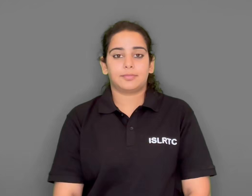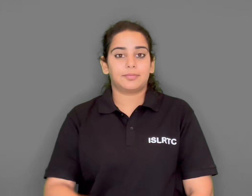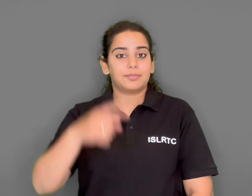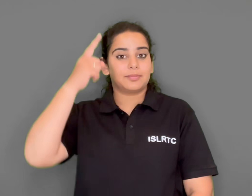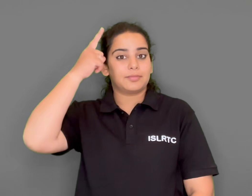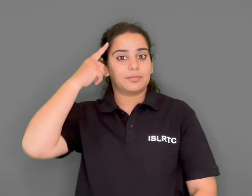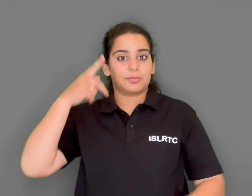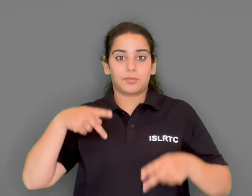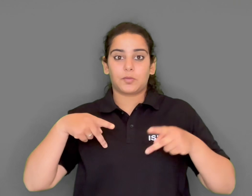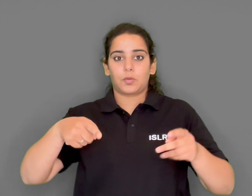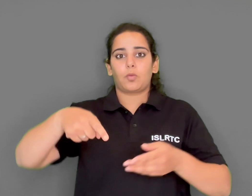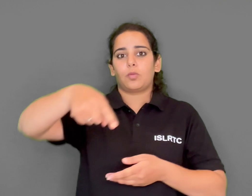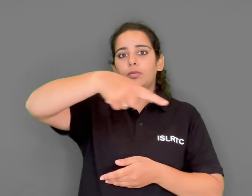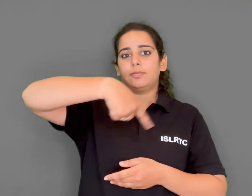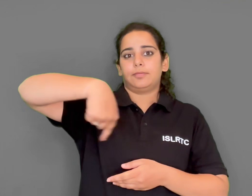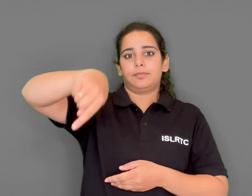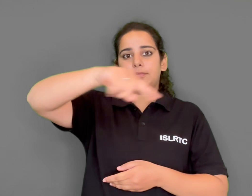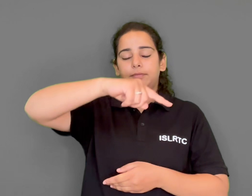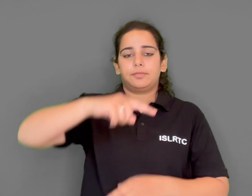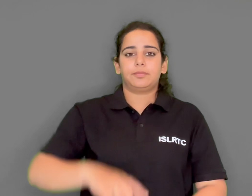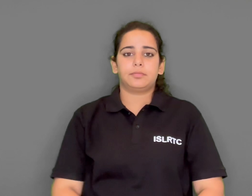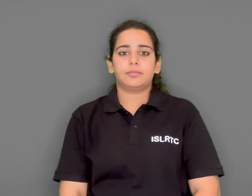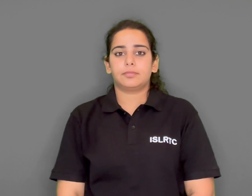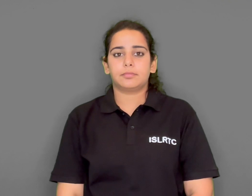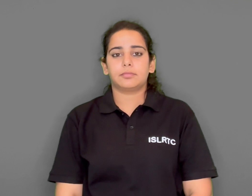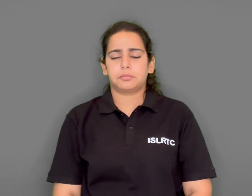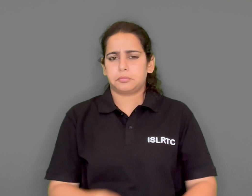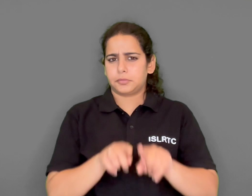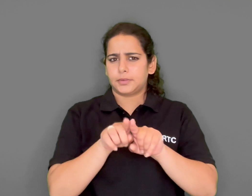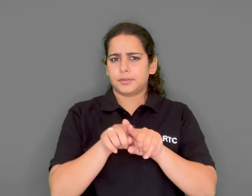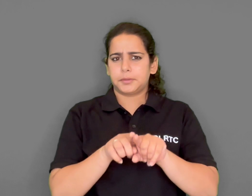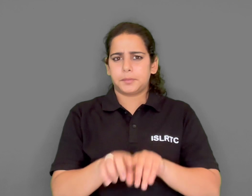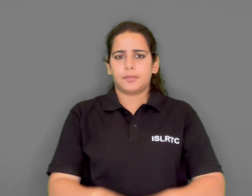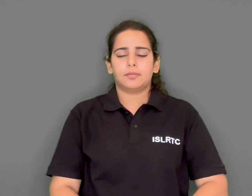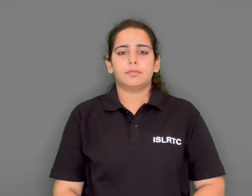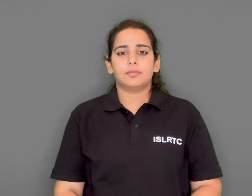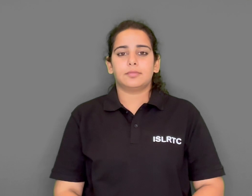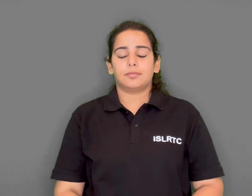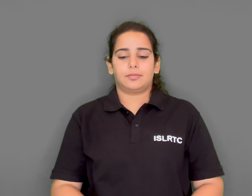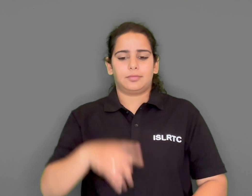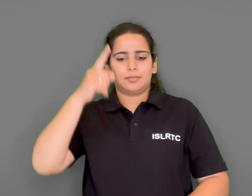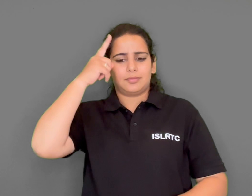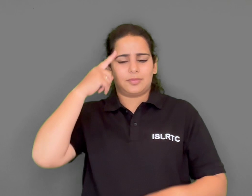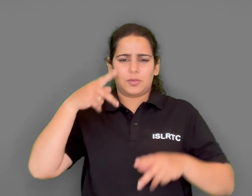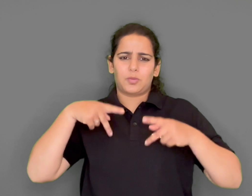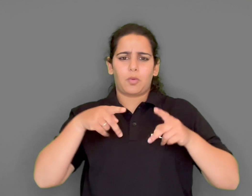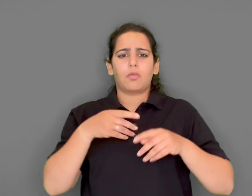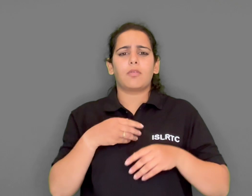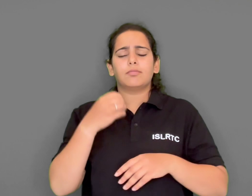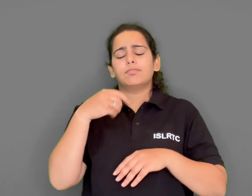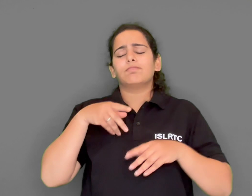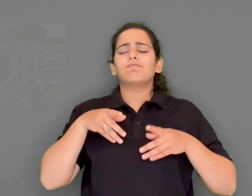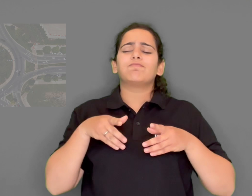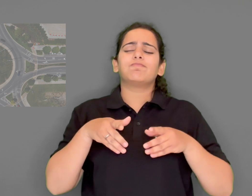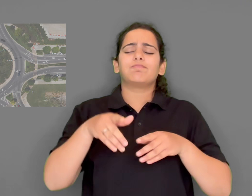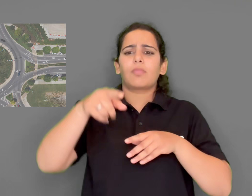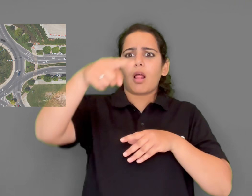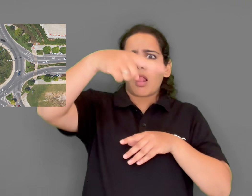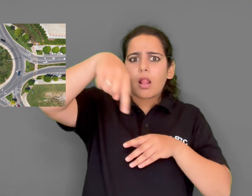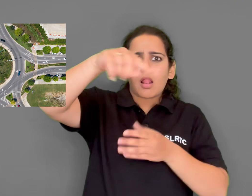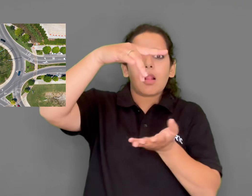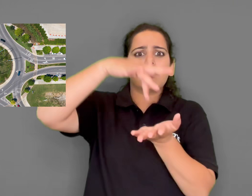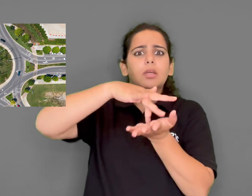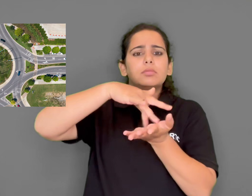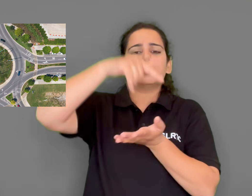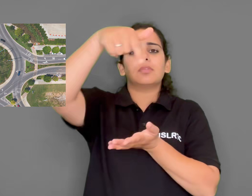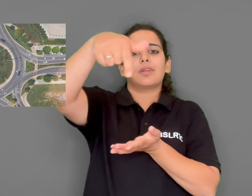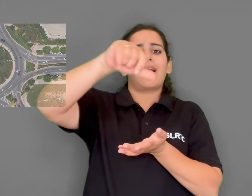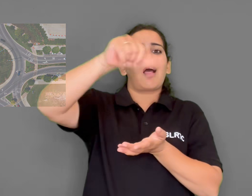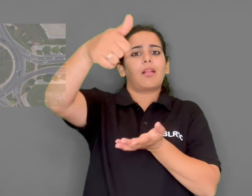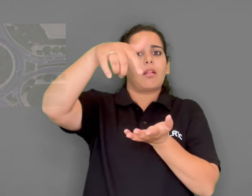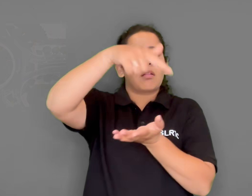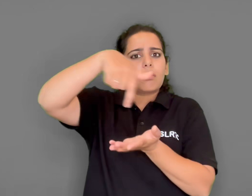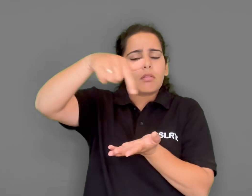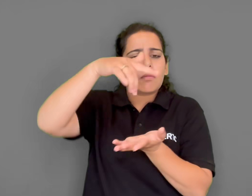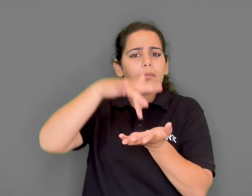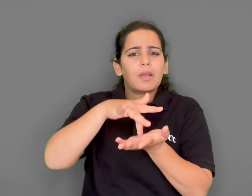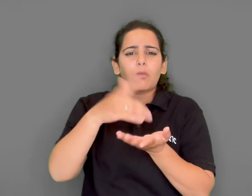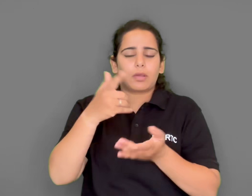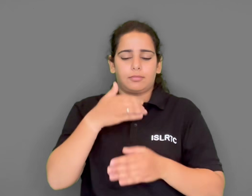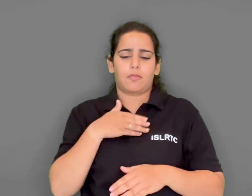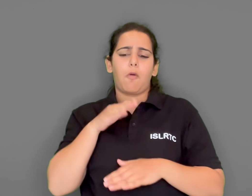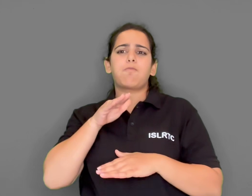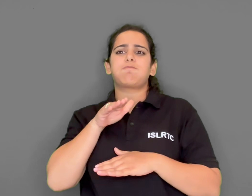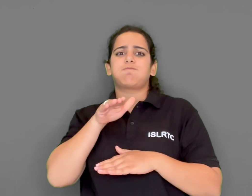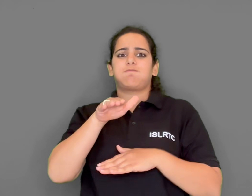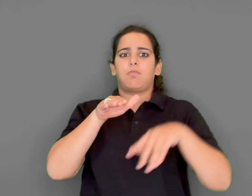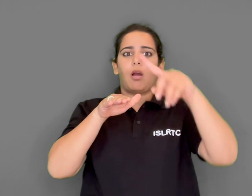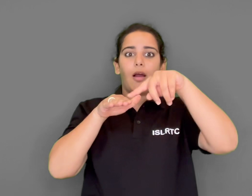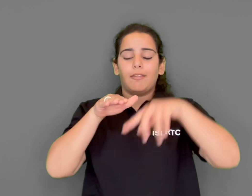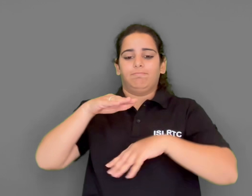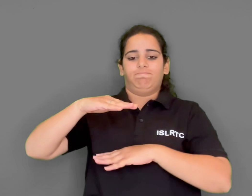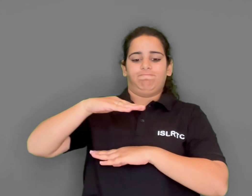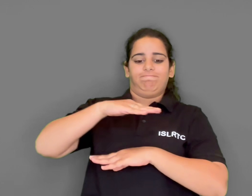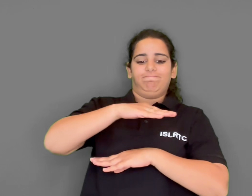Roundabout a road junction at which traffic moves in one direction round a central island to reach one of the roads converging on it.